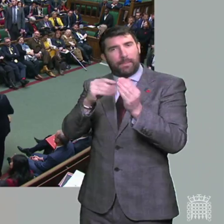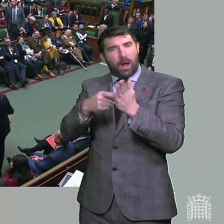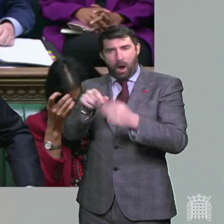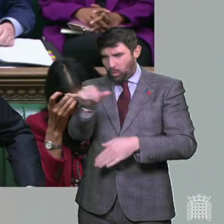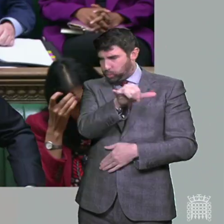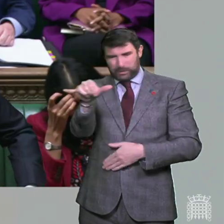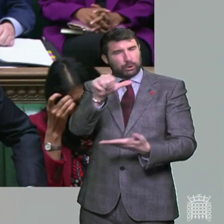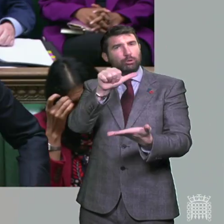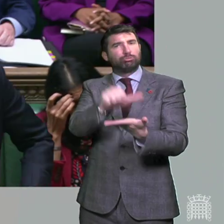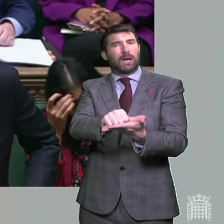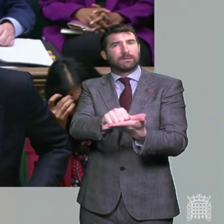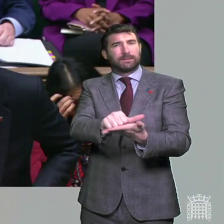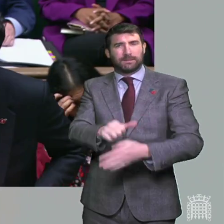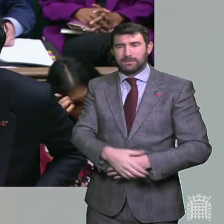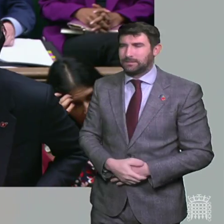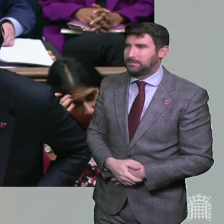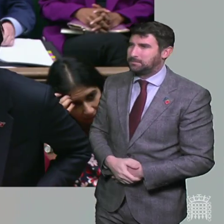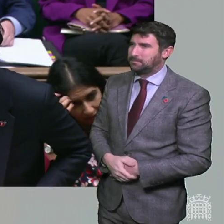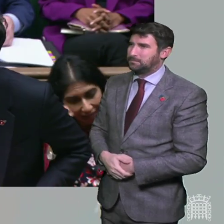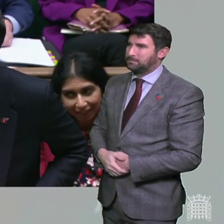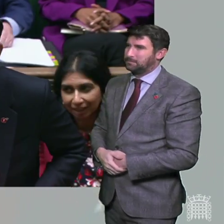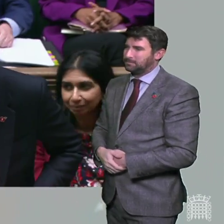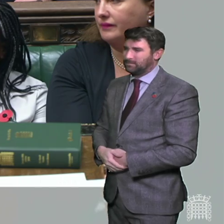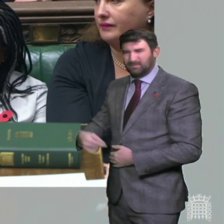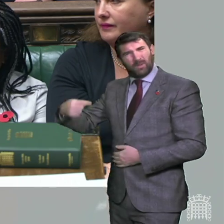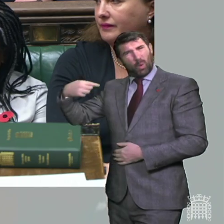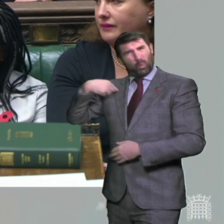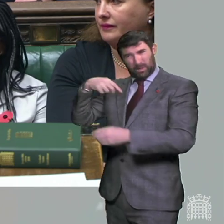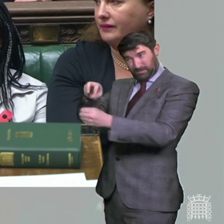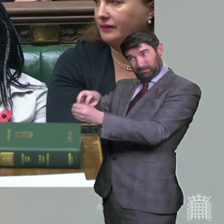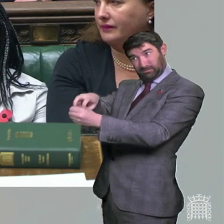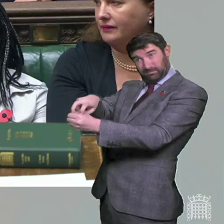One of the great opportunities of Brexit is our ability to trade more with countries around the world.